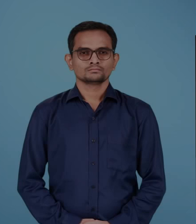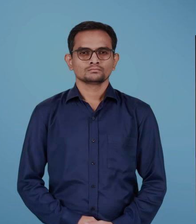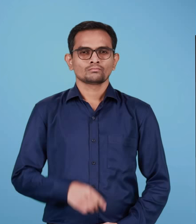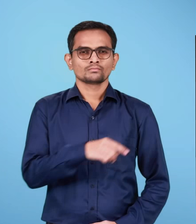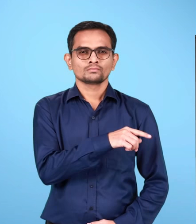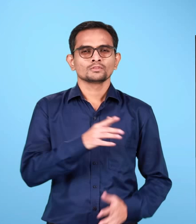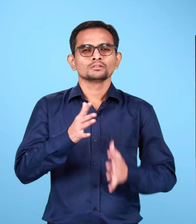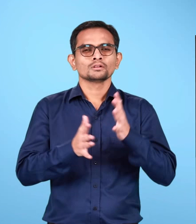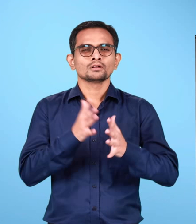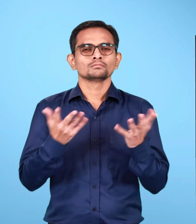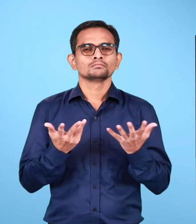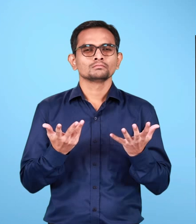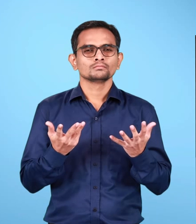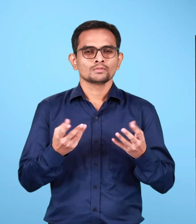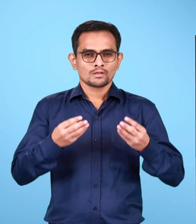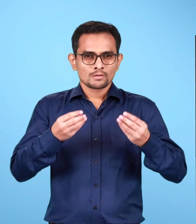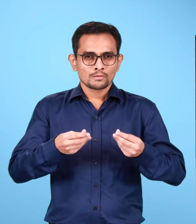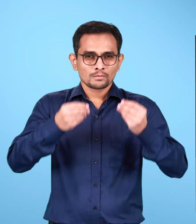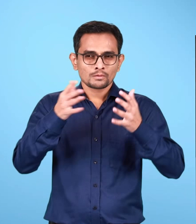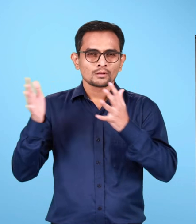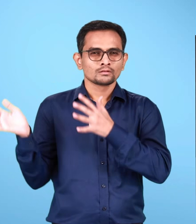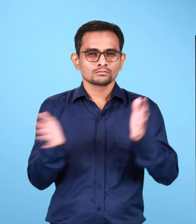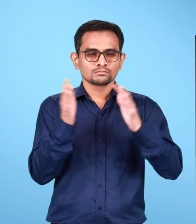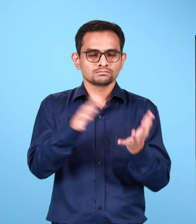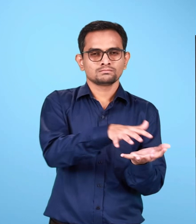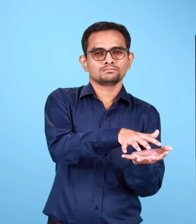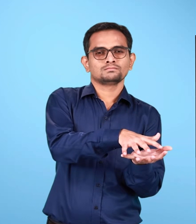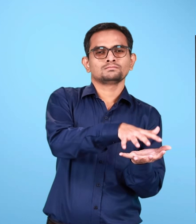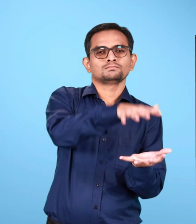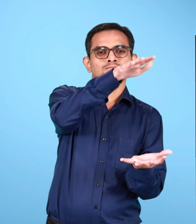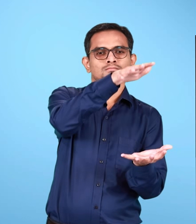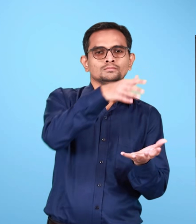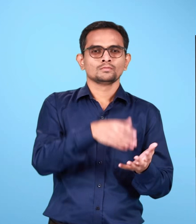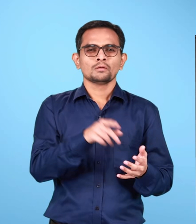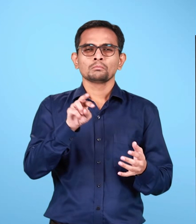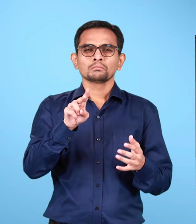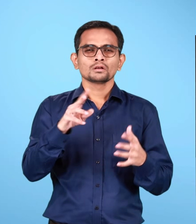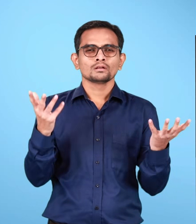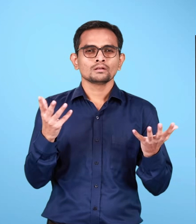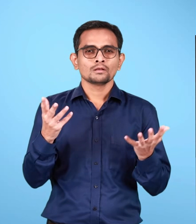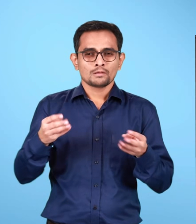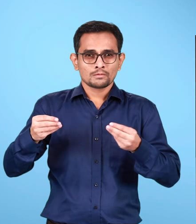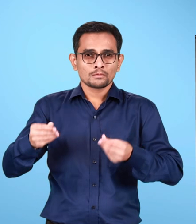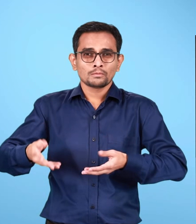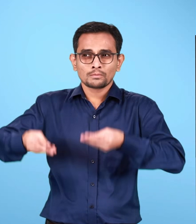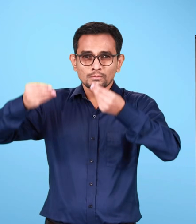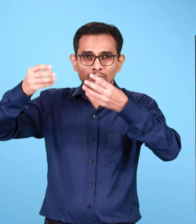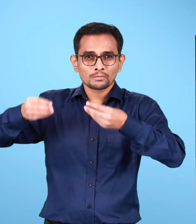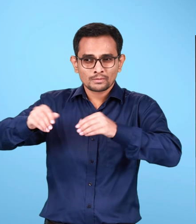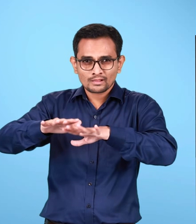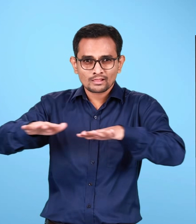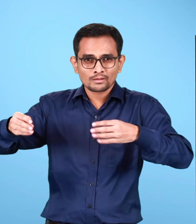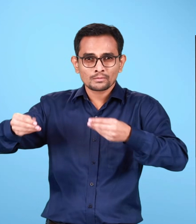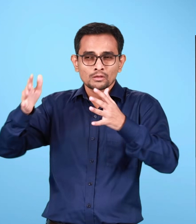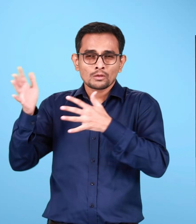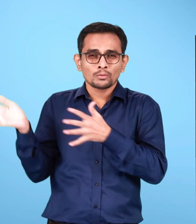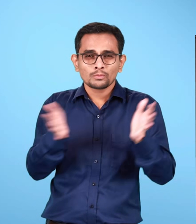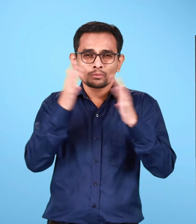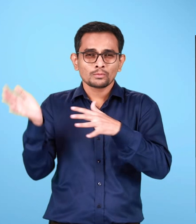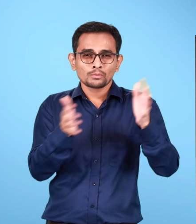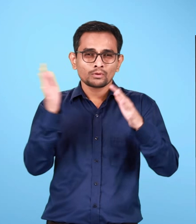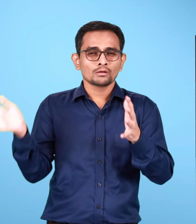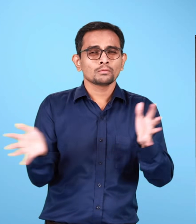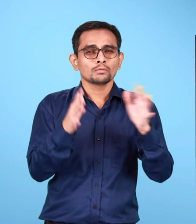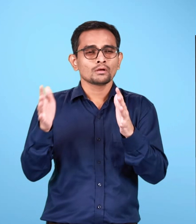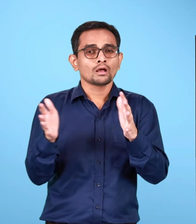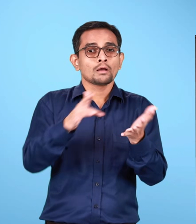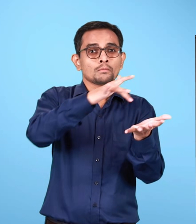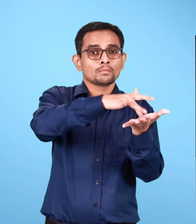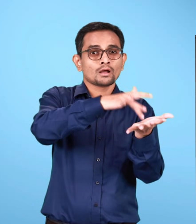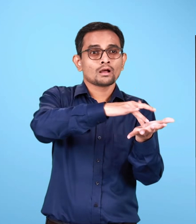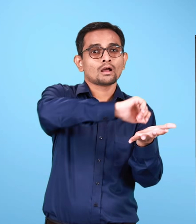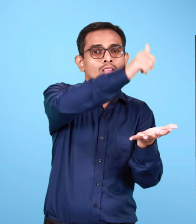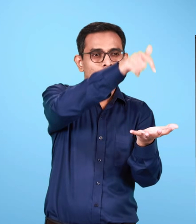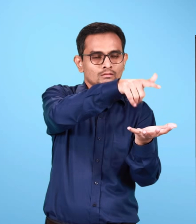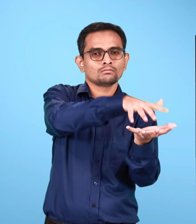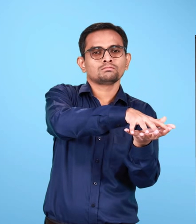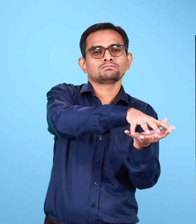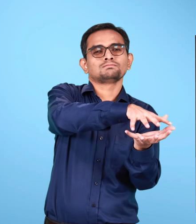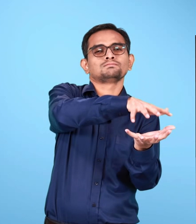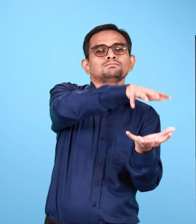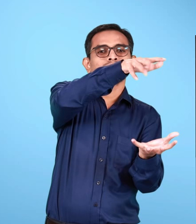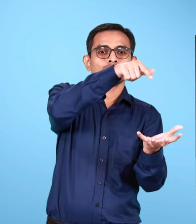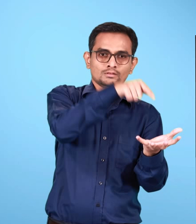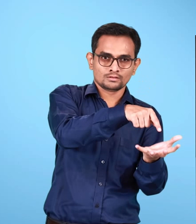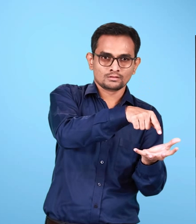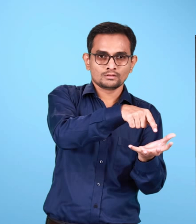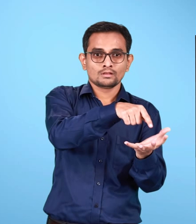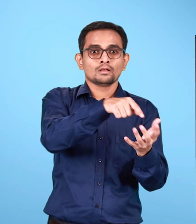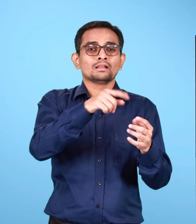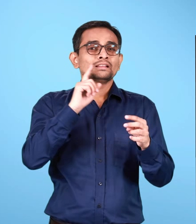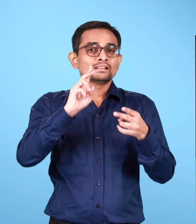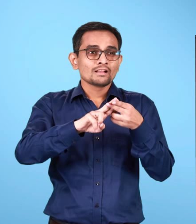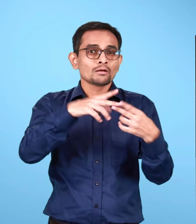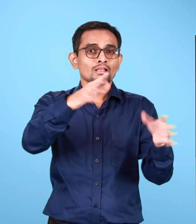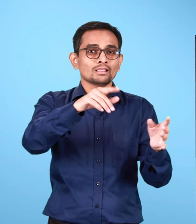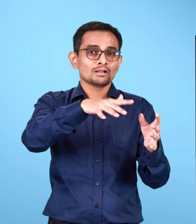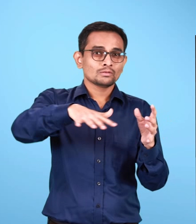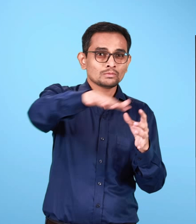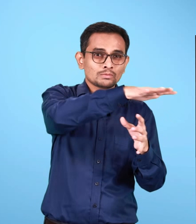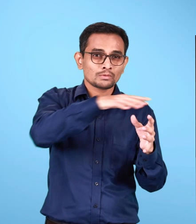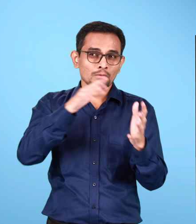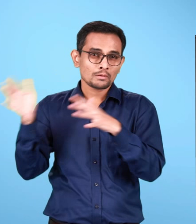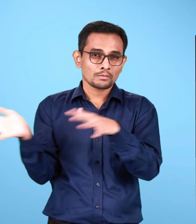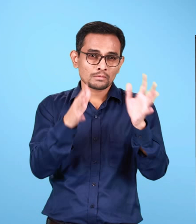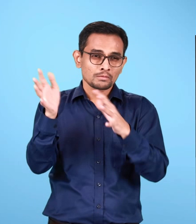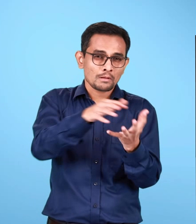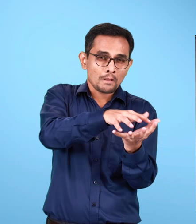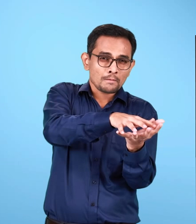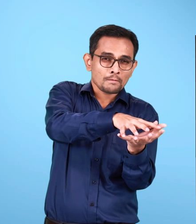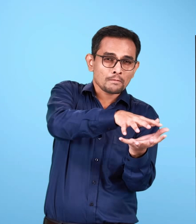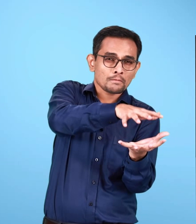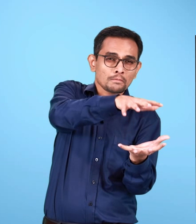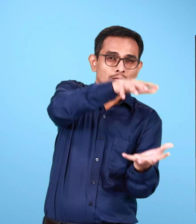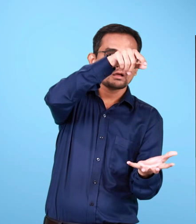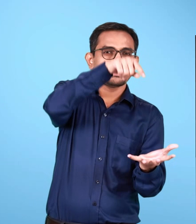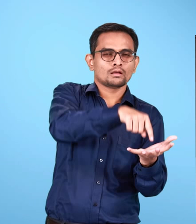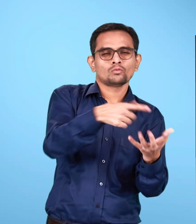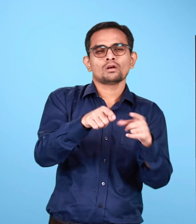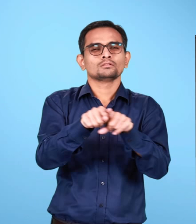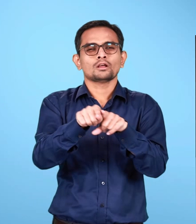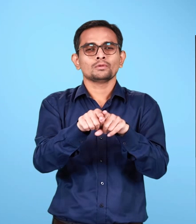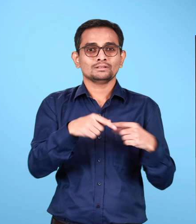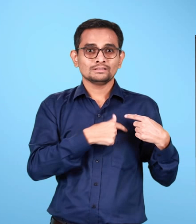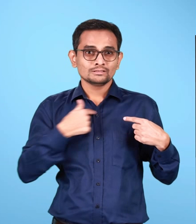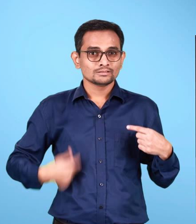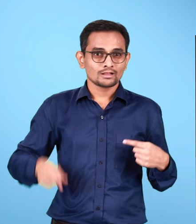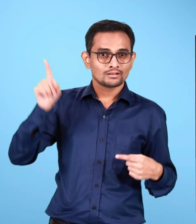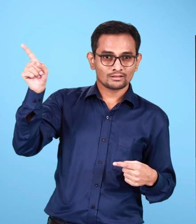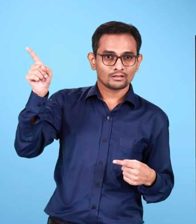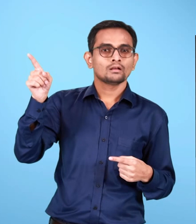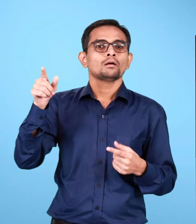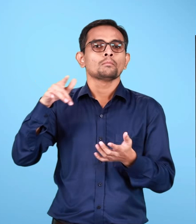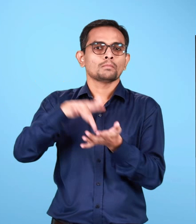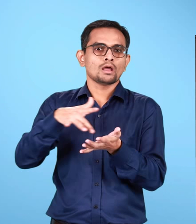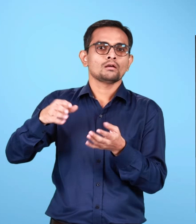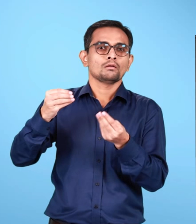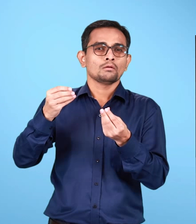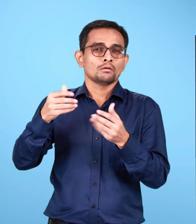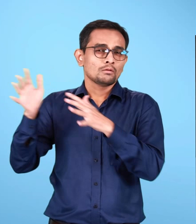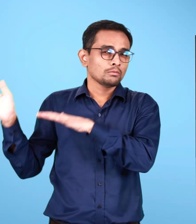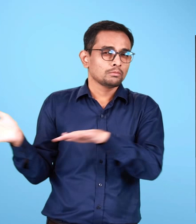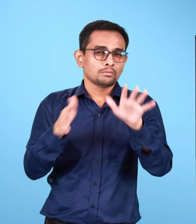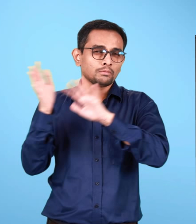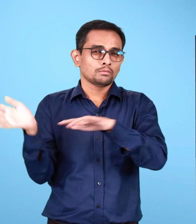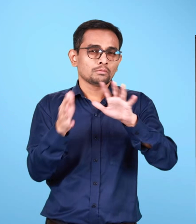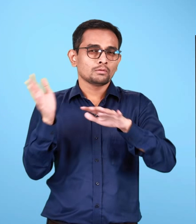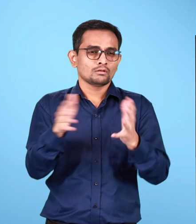The sign for loess is this. When the wind blows, it lifts and transports sand from one place to another. When such sand is deposited deposited in large areas, it is called loess. For example, a large deposit